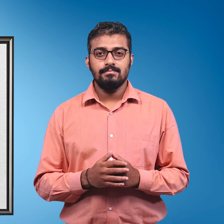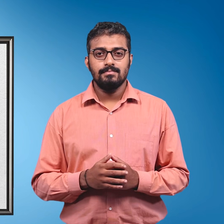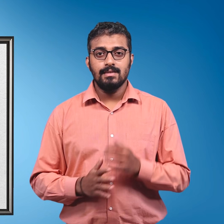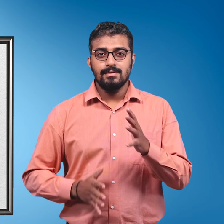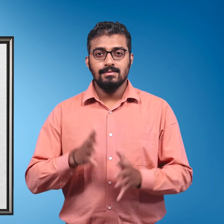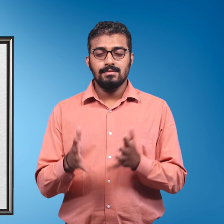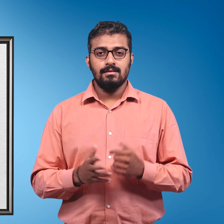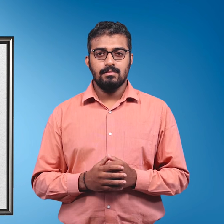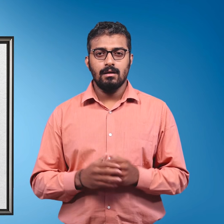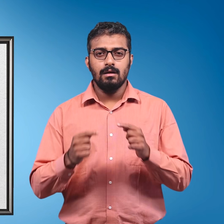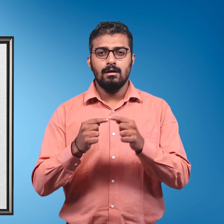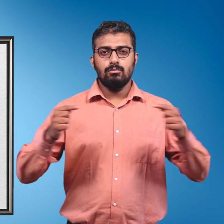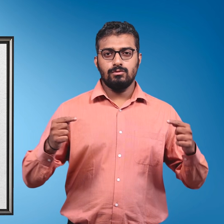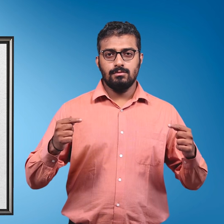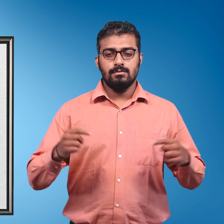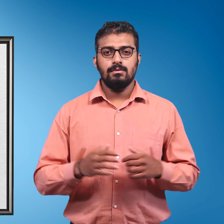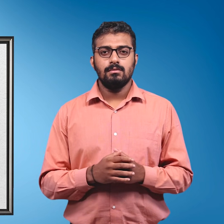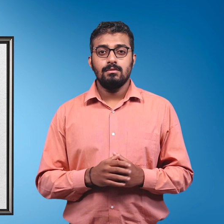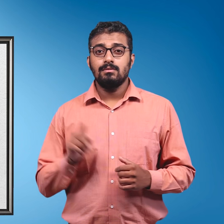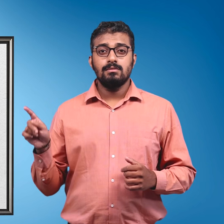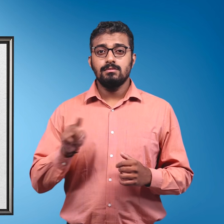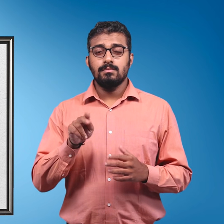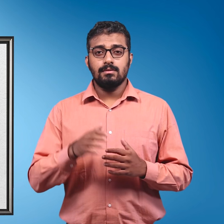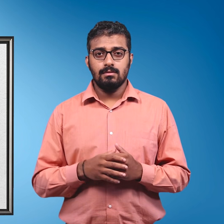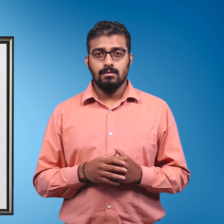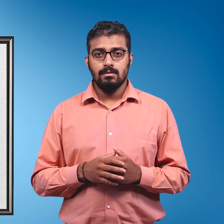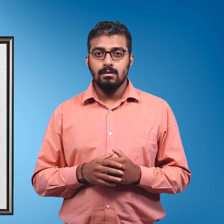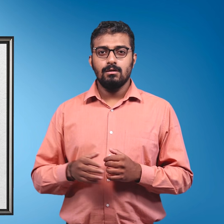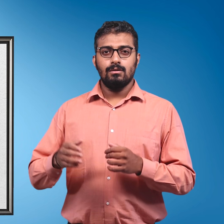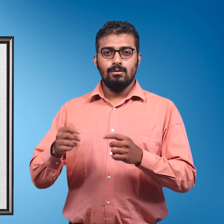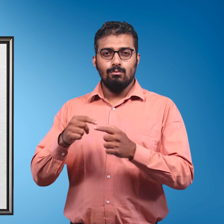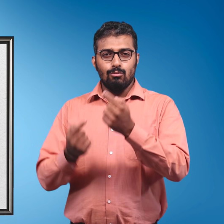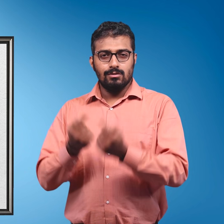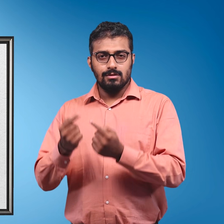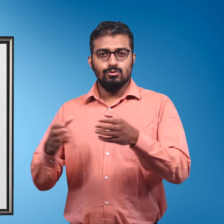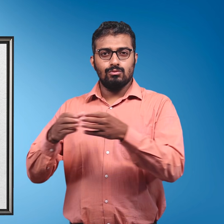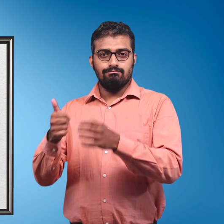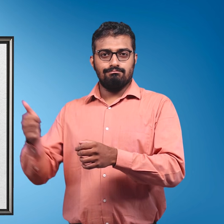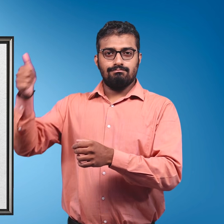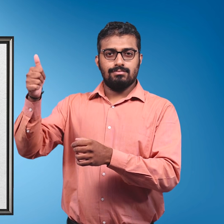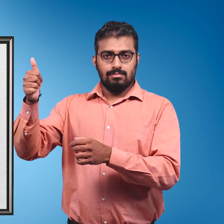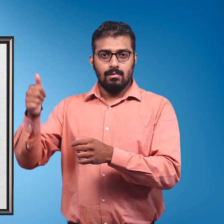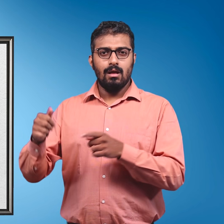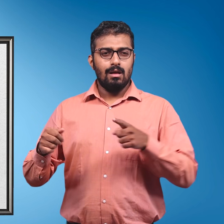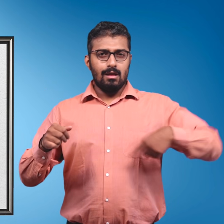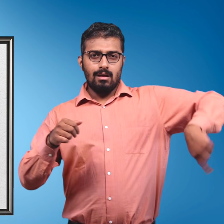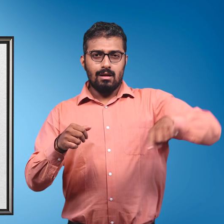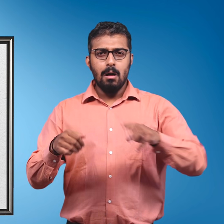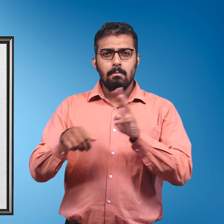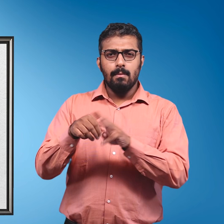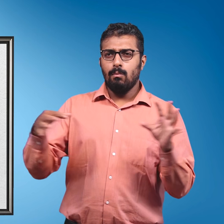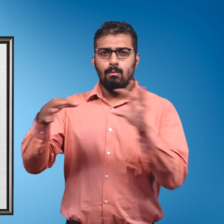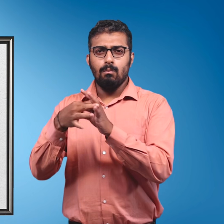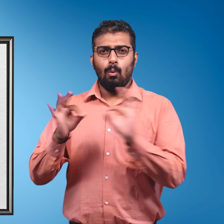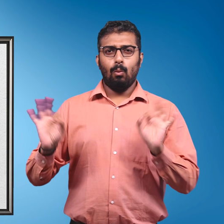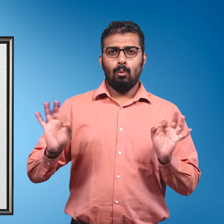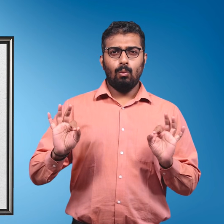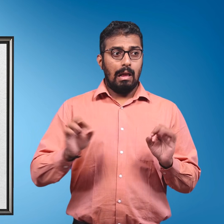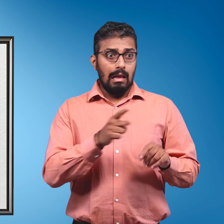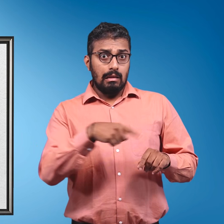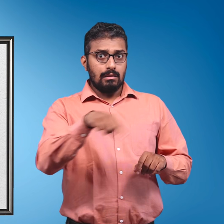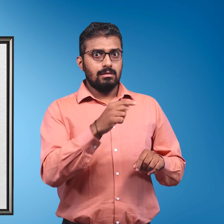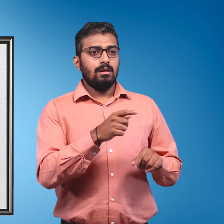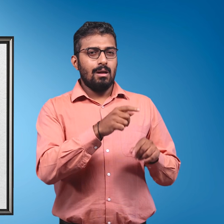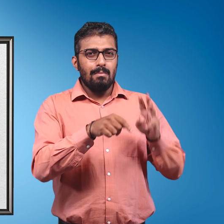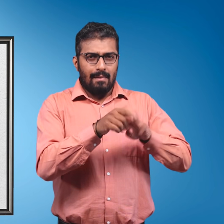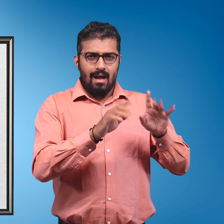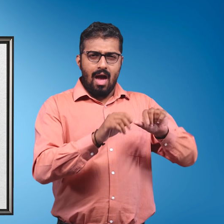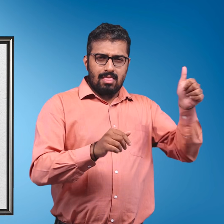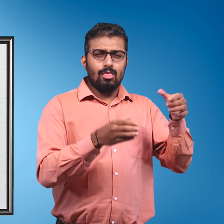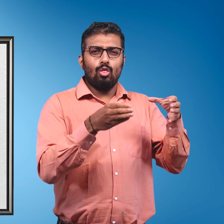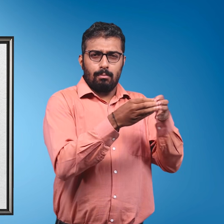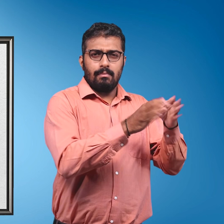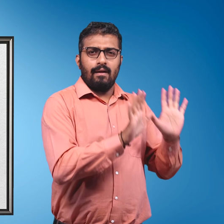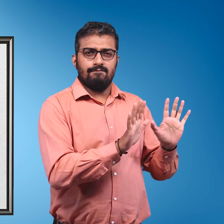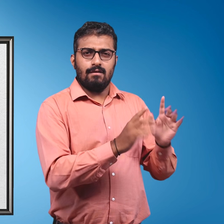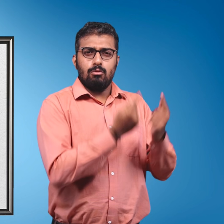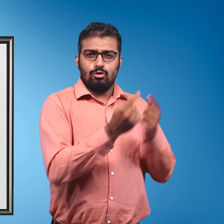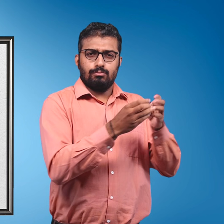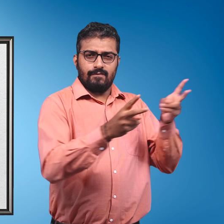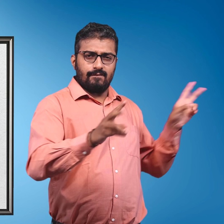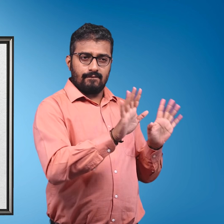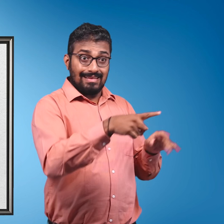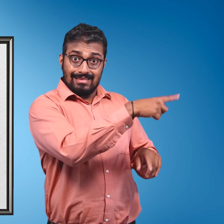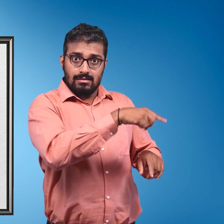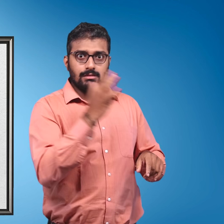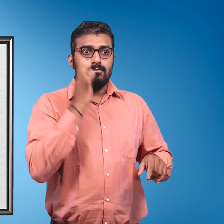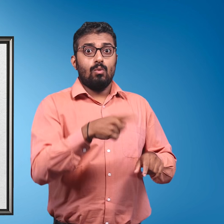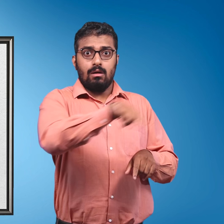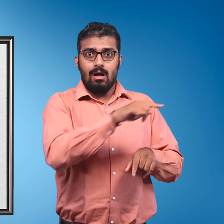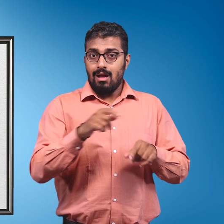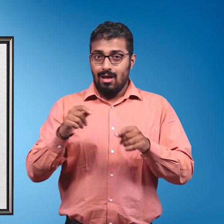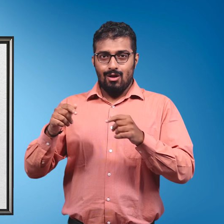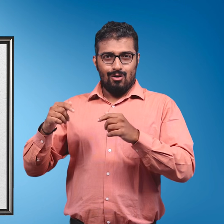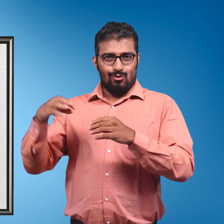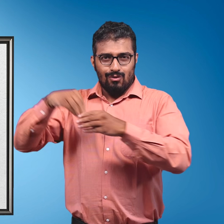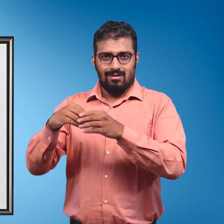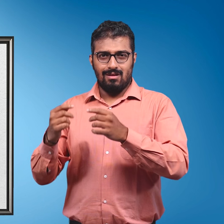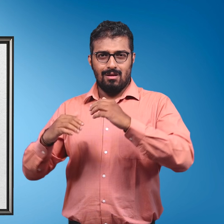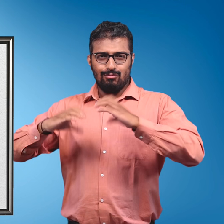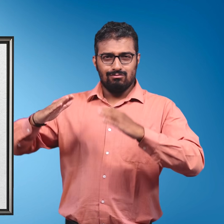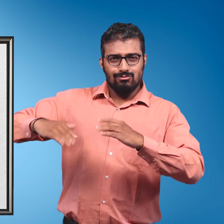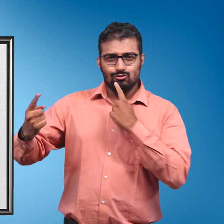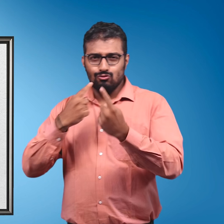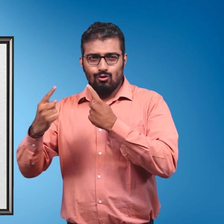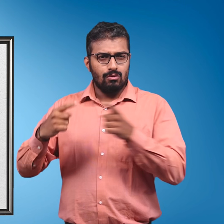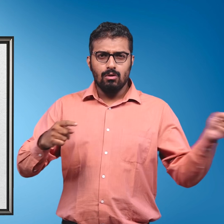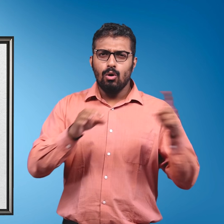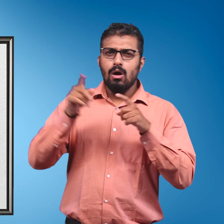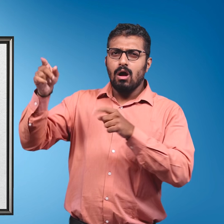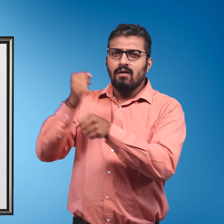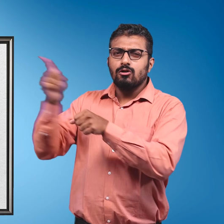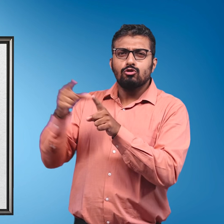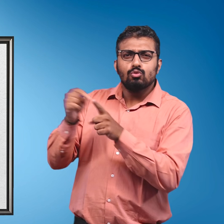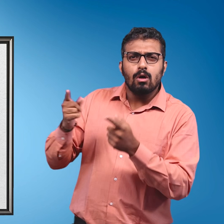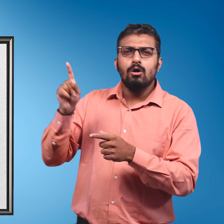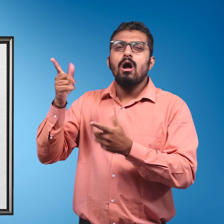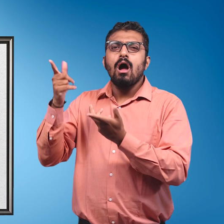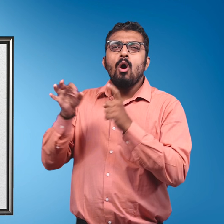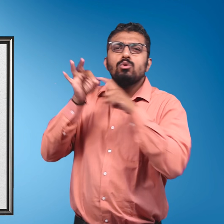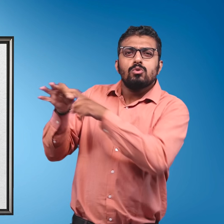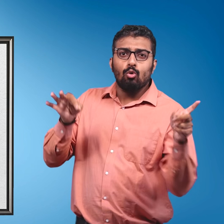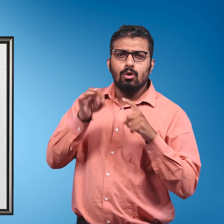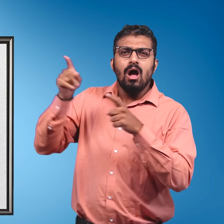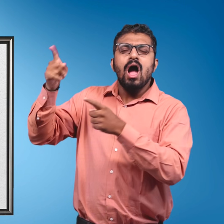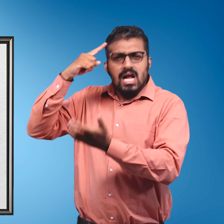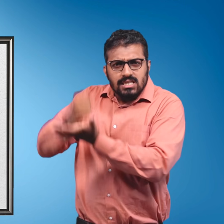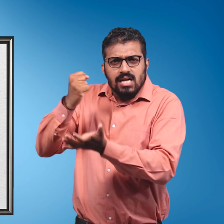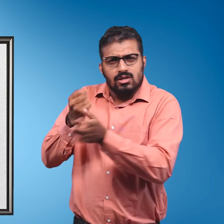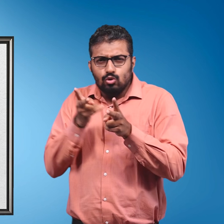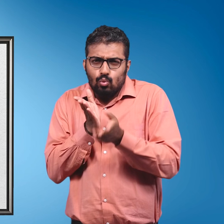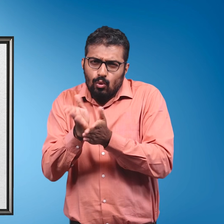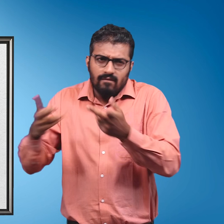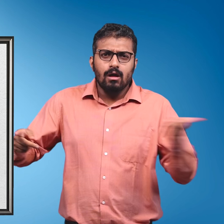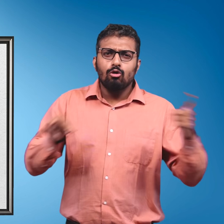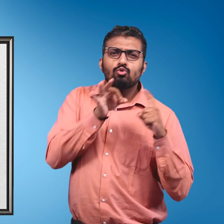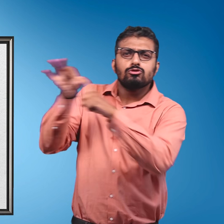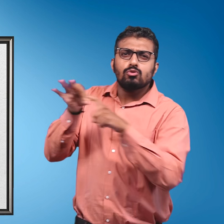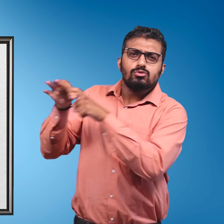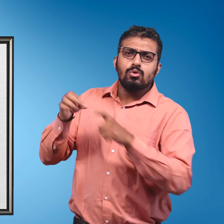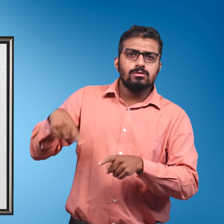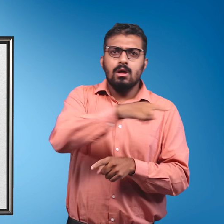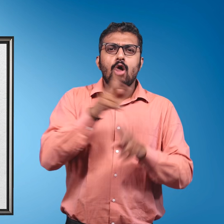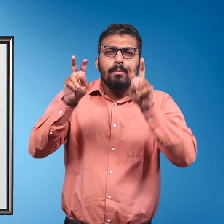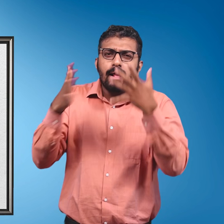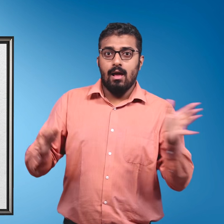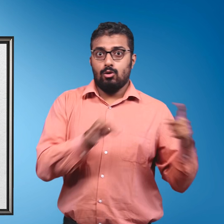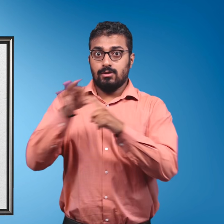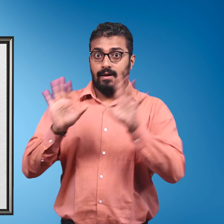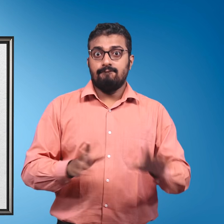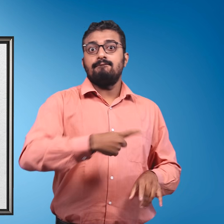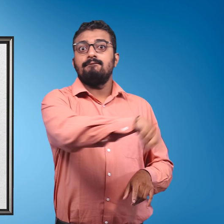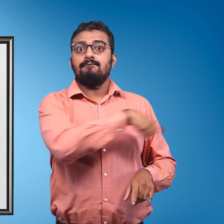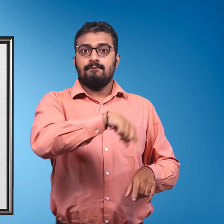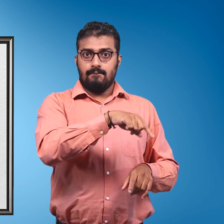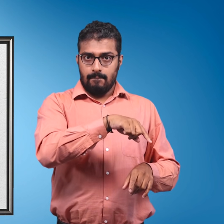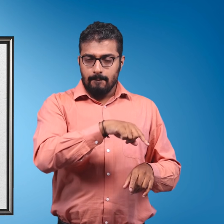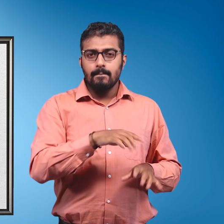Opposition This sign means opposition. This refers to elected representatives who are not members of the ruling party and who play the role of questioning government decisions and actions as well as raise new issues